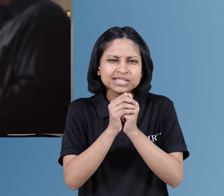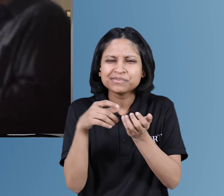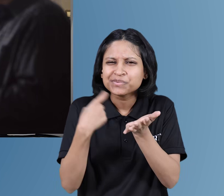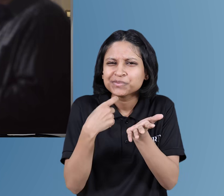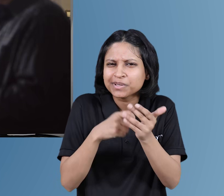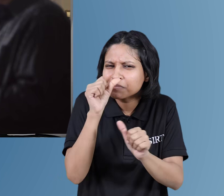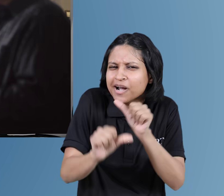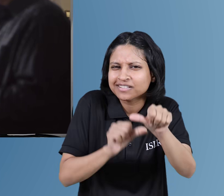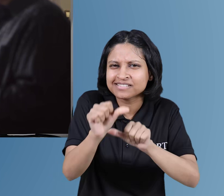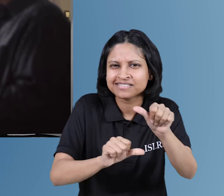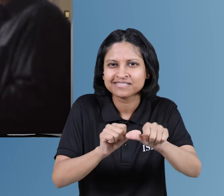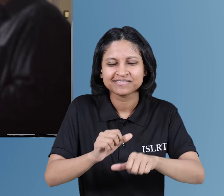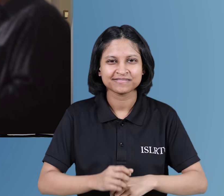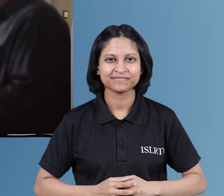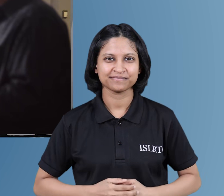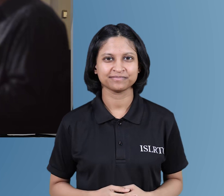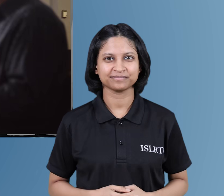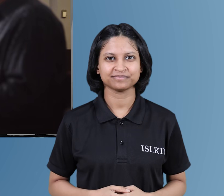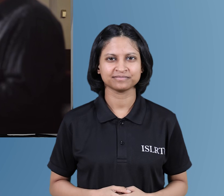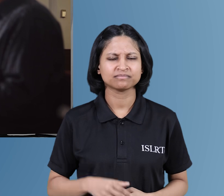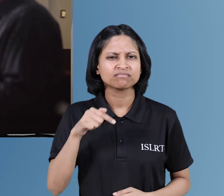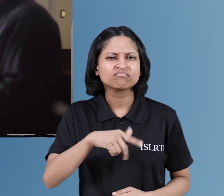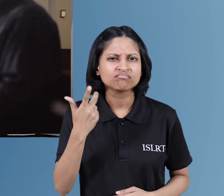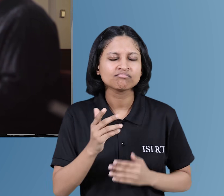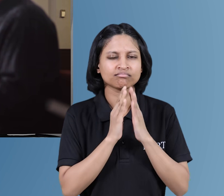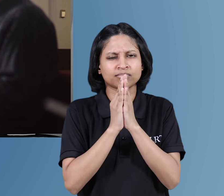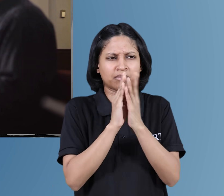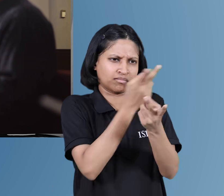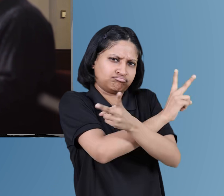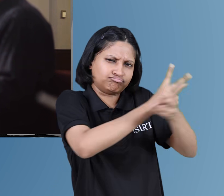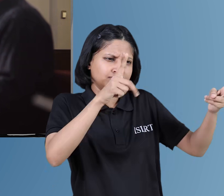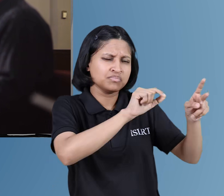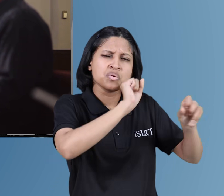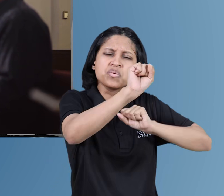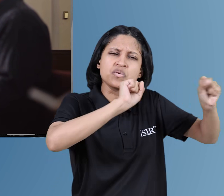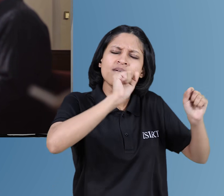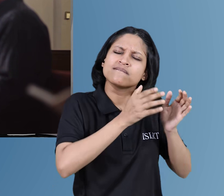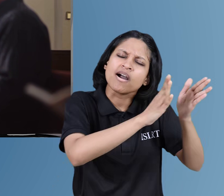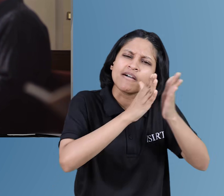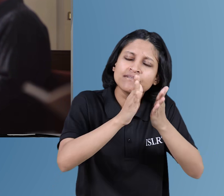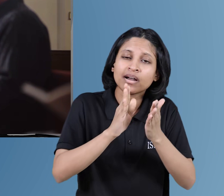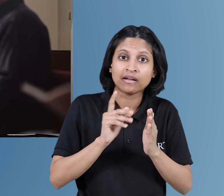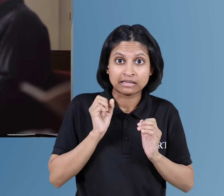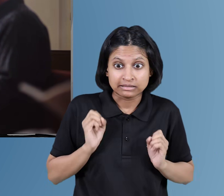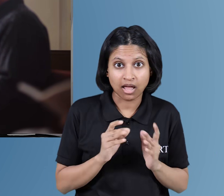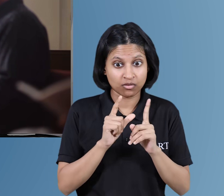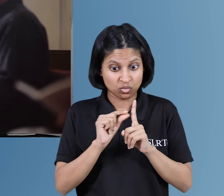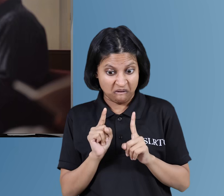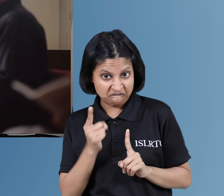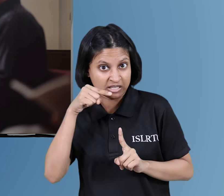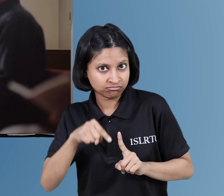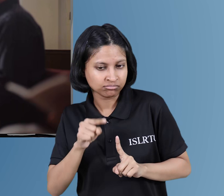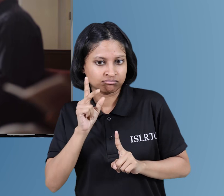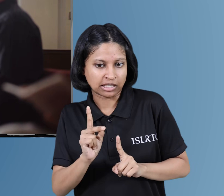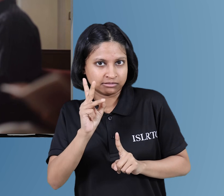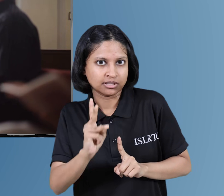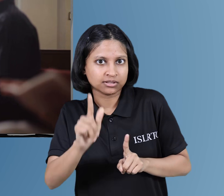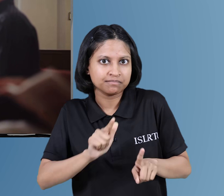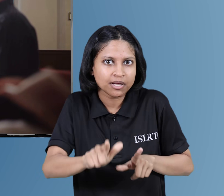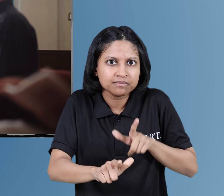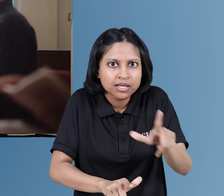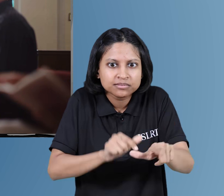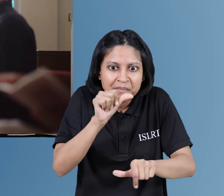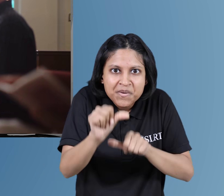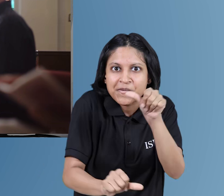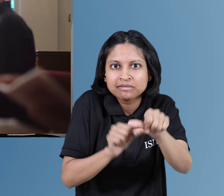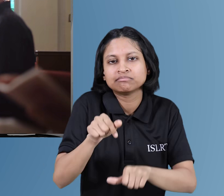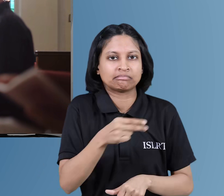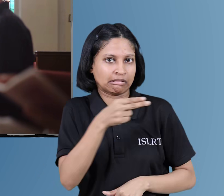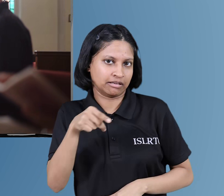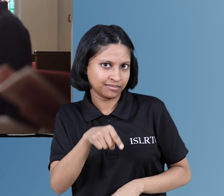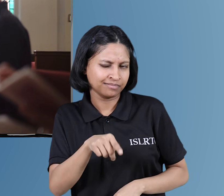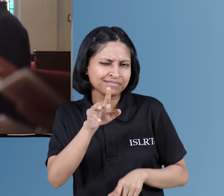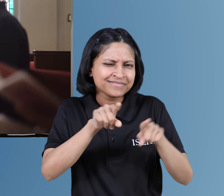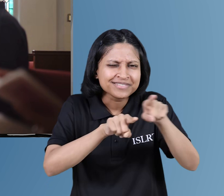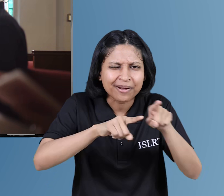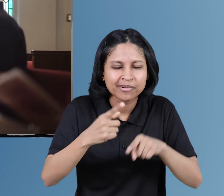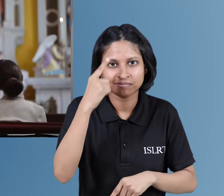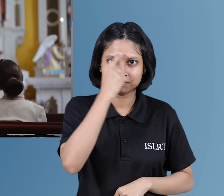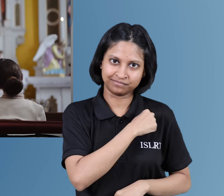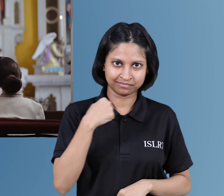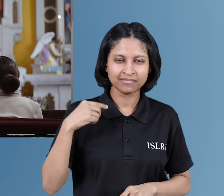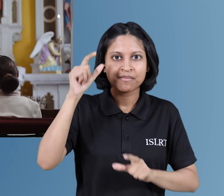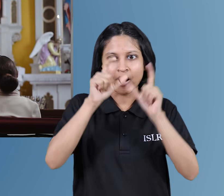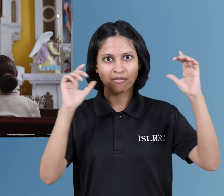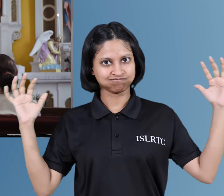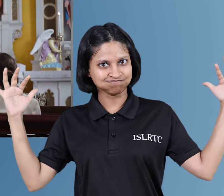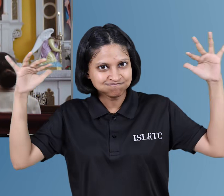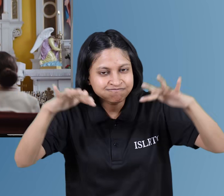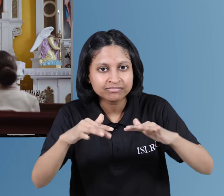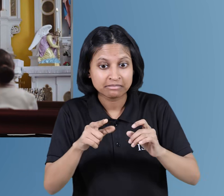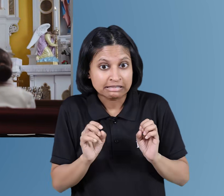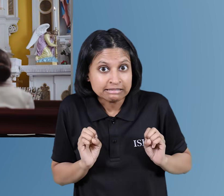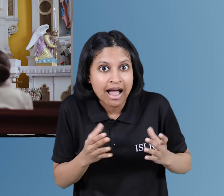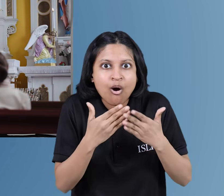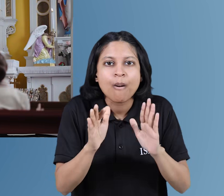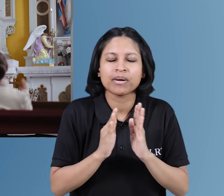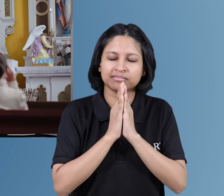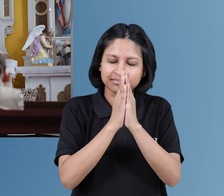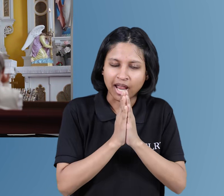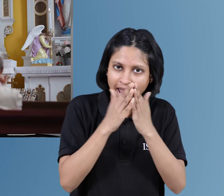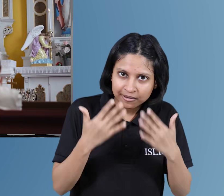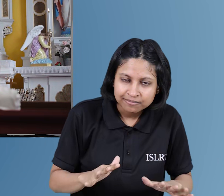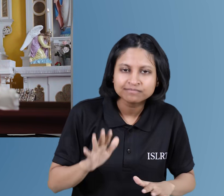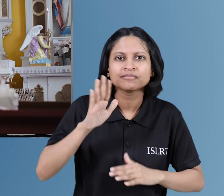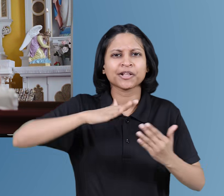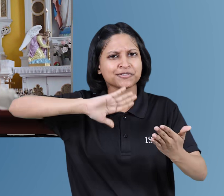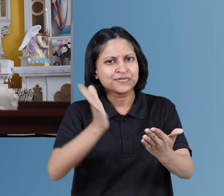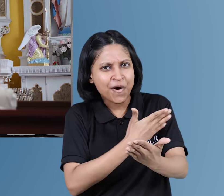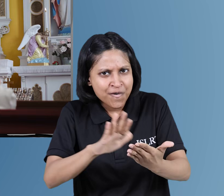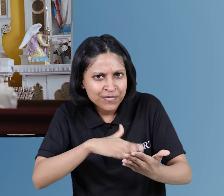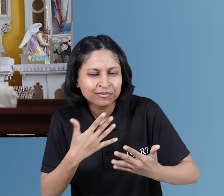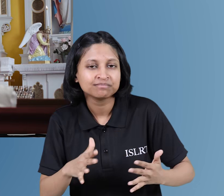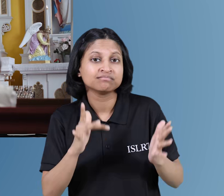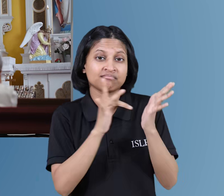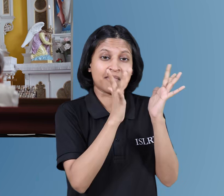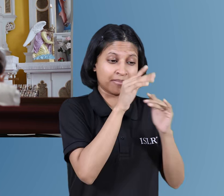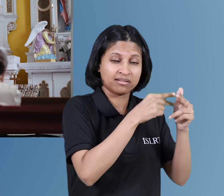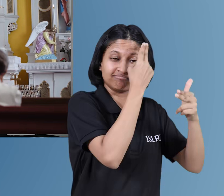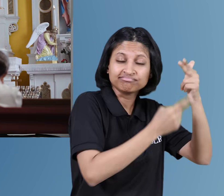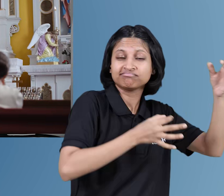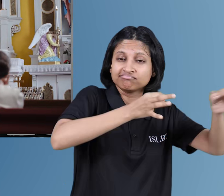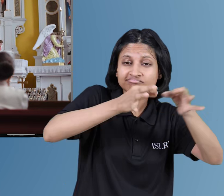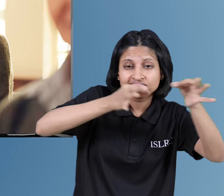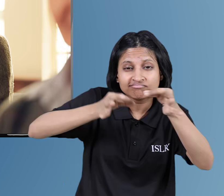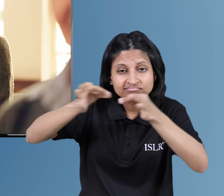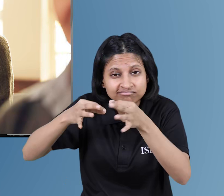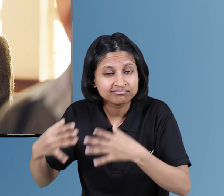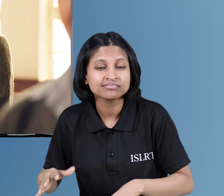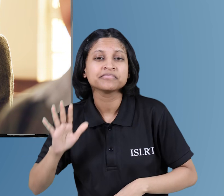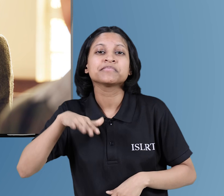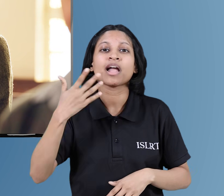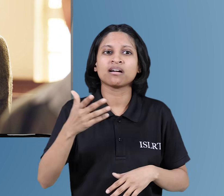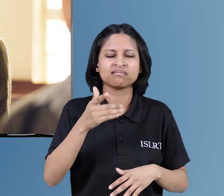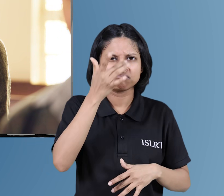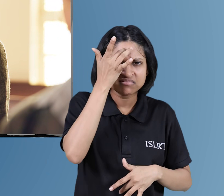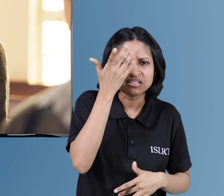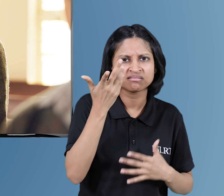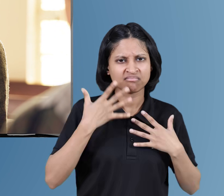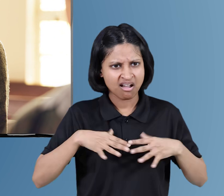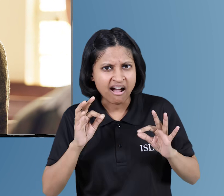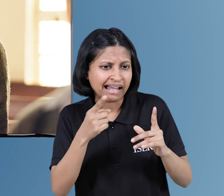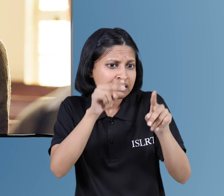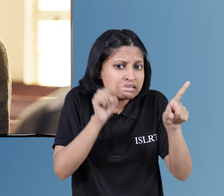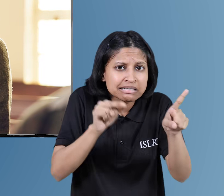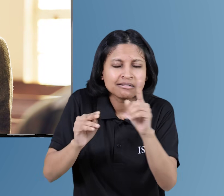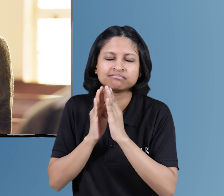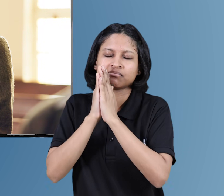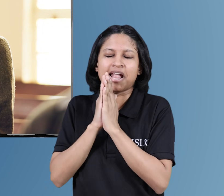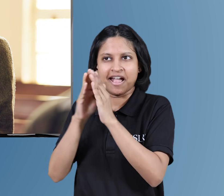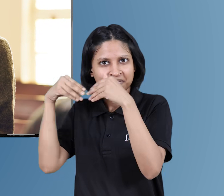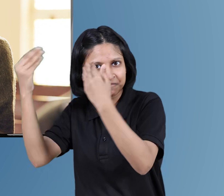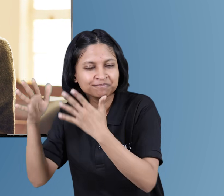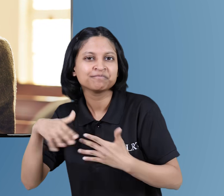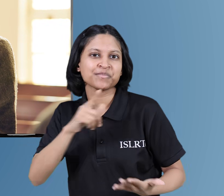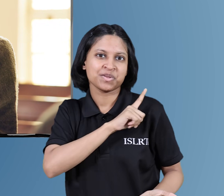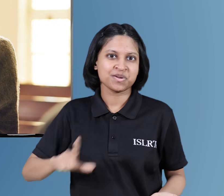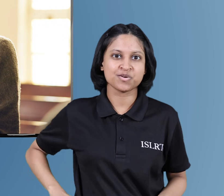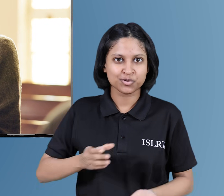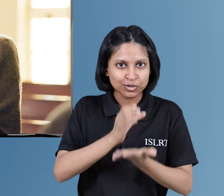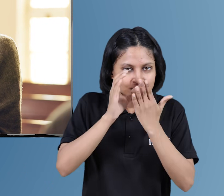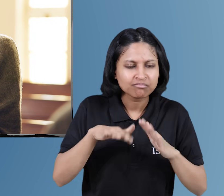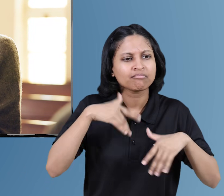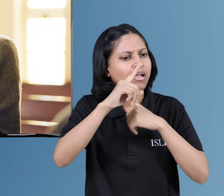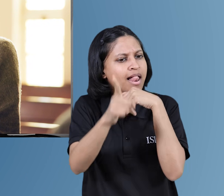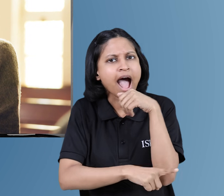Liturgy Liturgy refers to a structured sequence of worship carried out in a specific order. in Christianity, people gather in one place and the service begins with a prayer, followed by the singing of hymns, sharing a sermon, prayers for the sick and other needs, observing communion, and concluding with a final prayer.